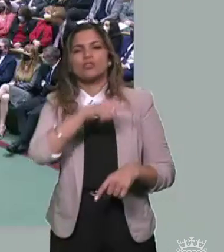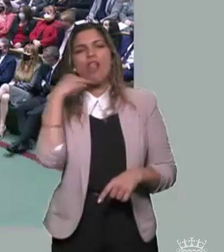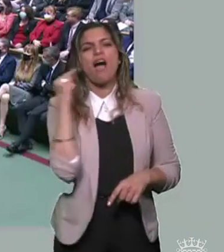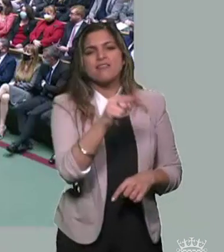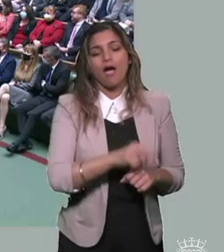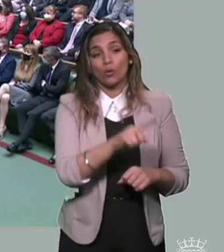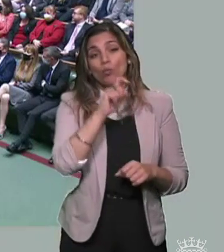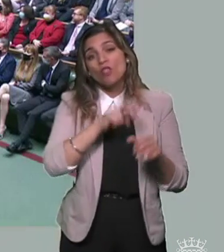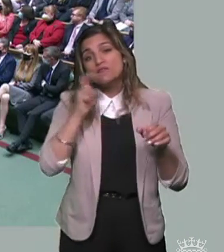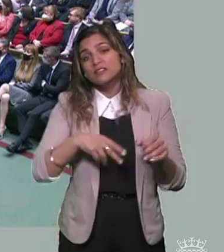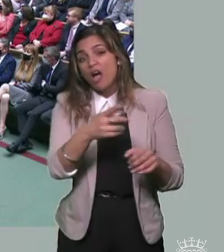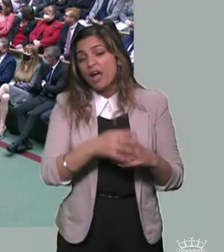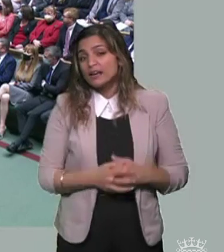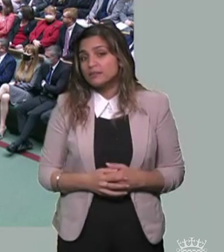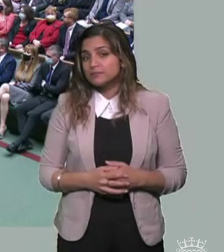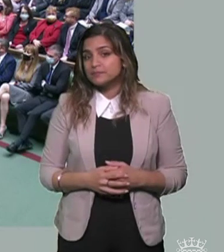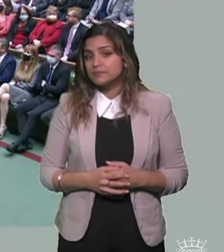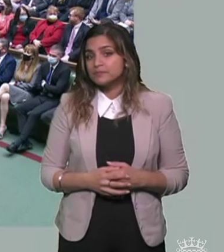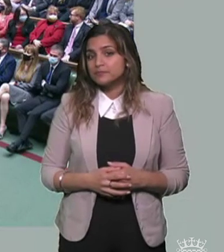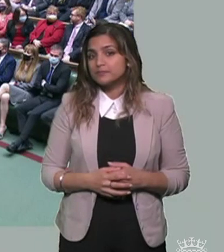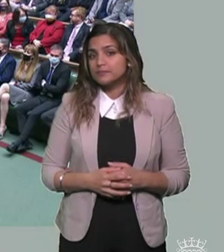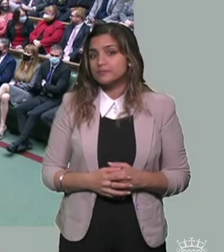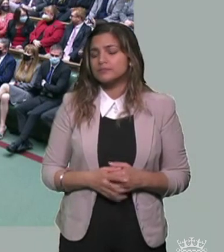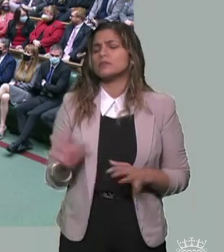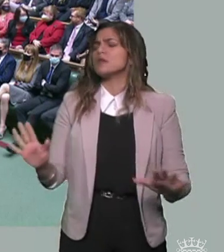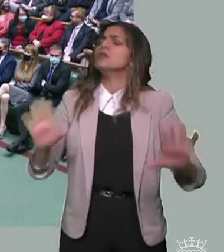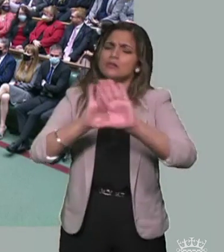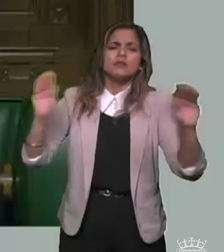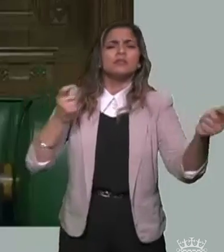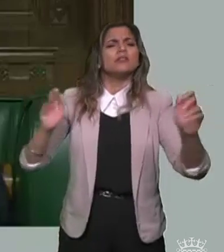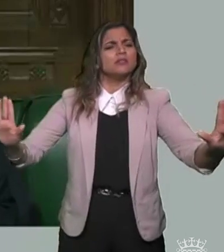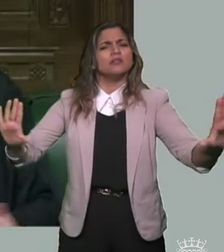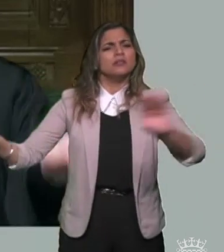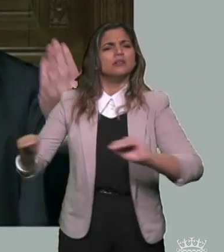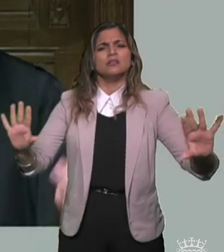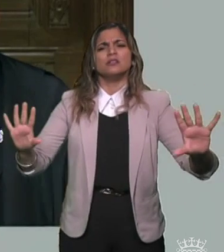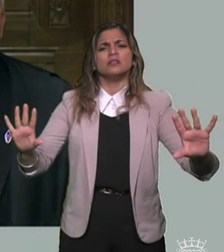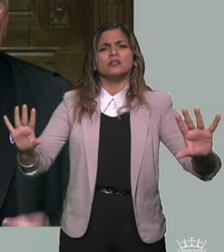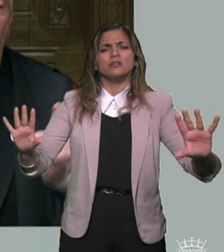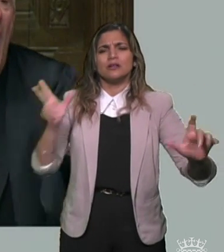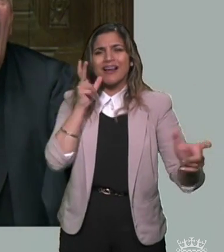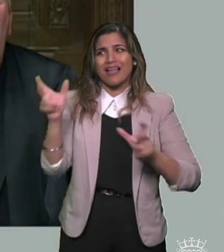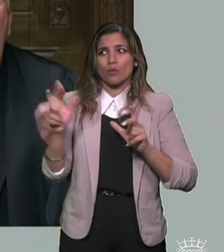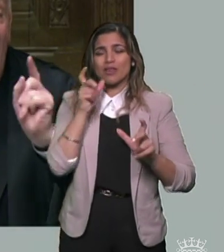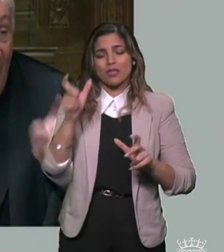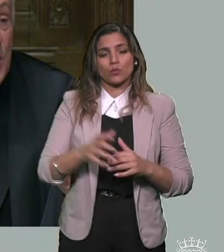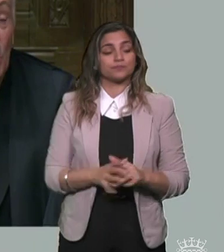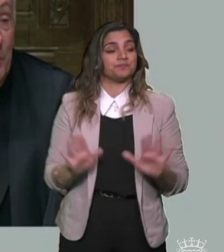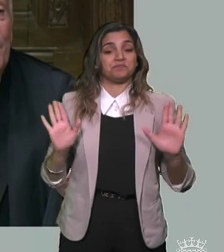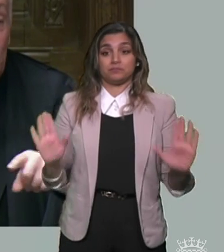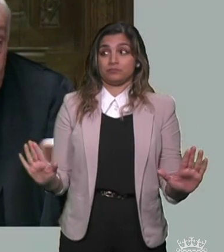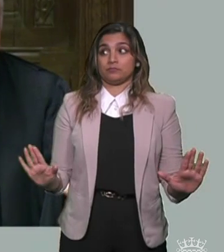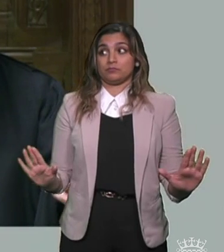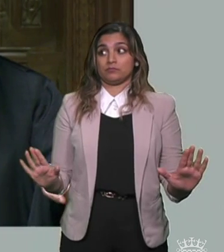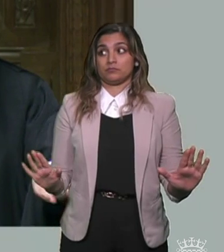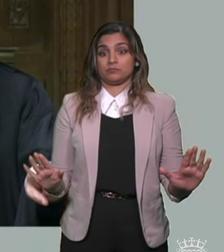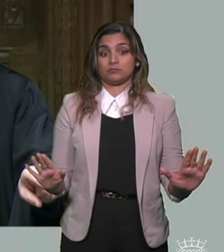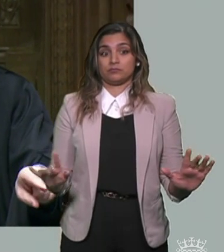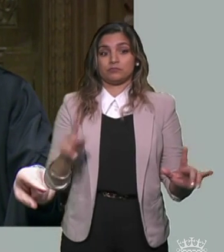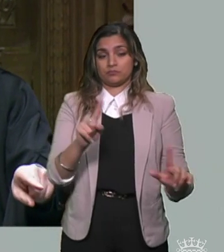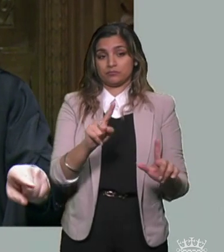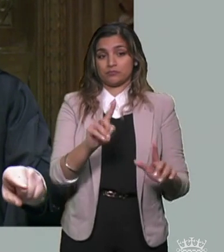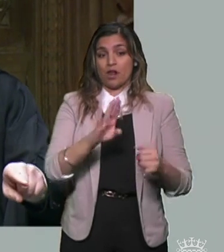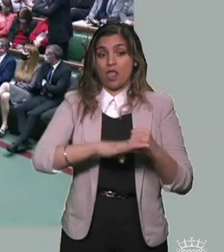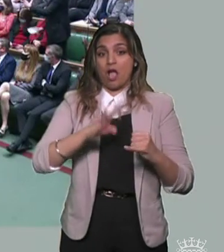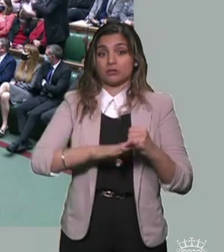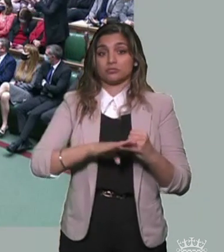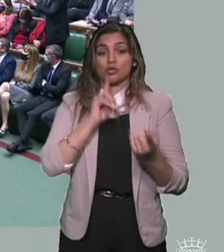Order. The honourable Gentleman will be withdrawing that last comment.